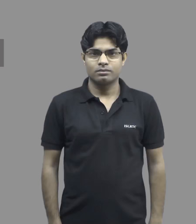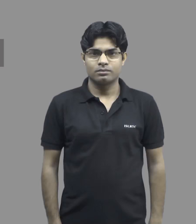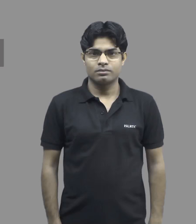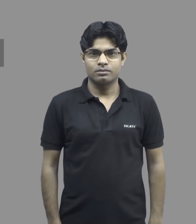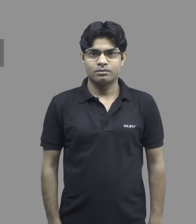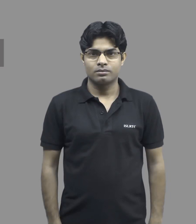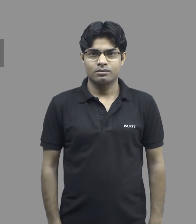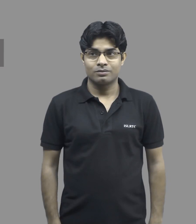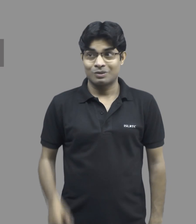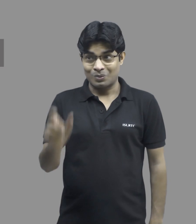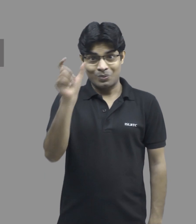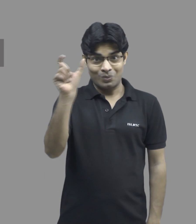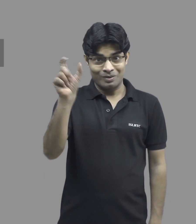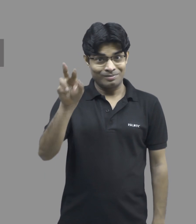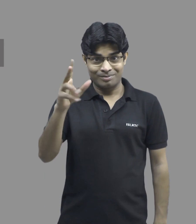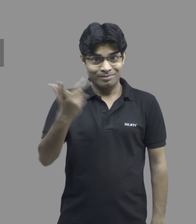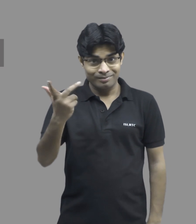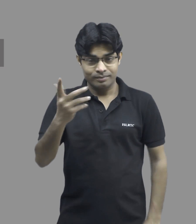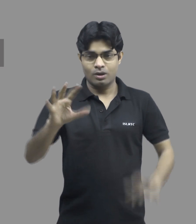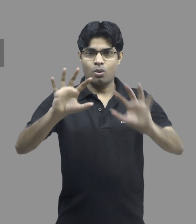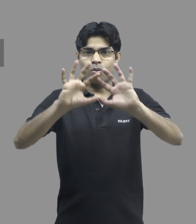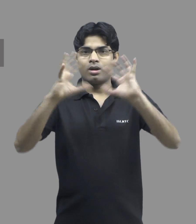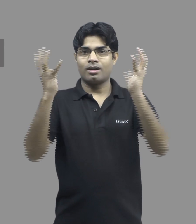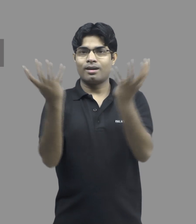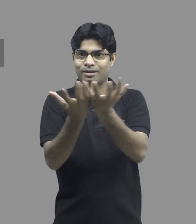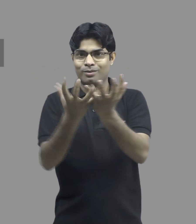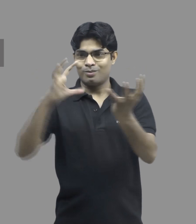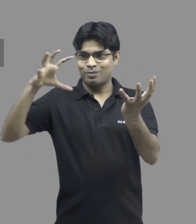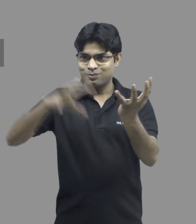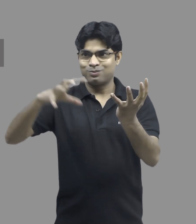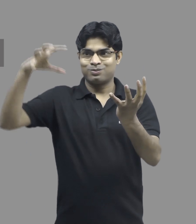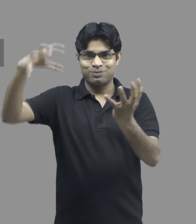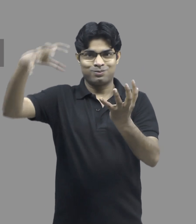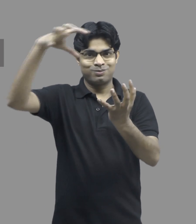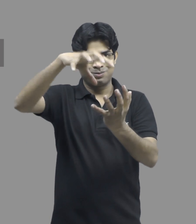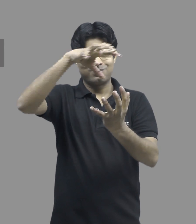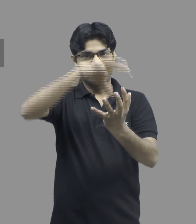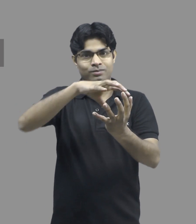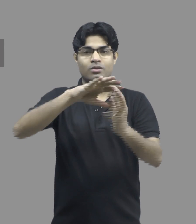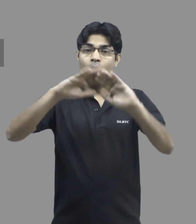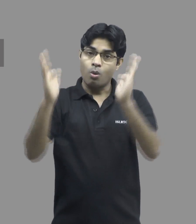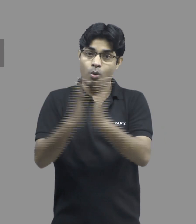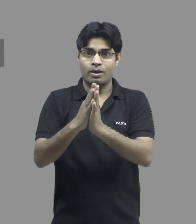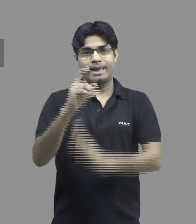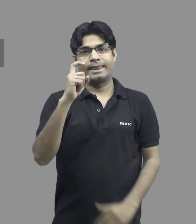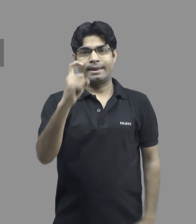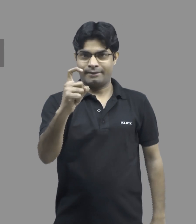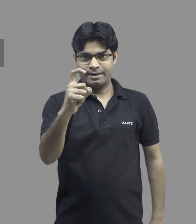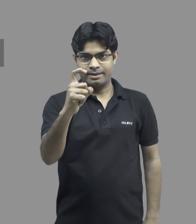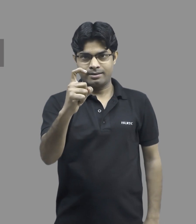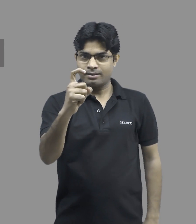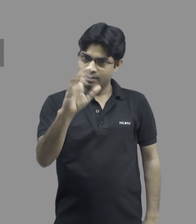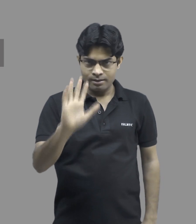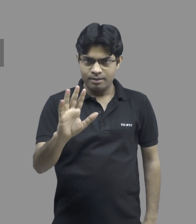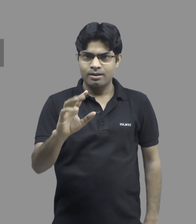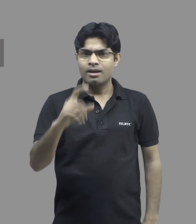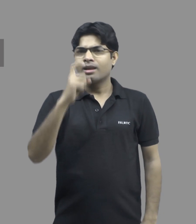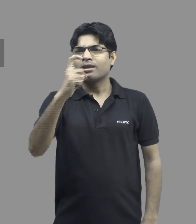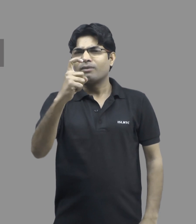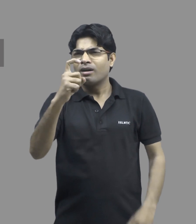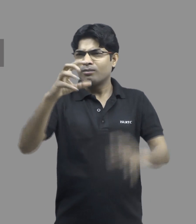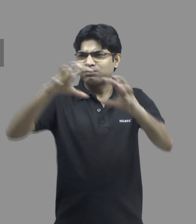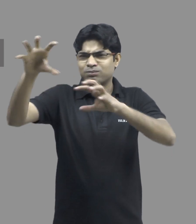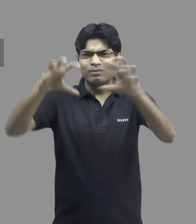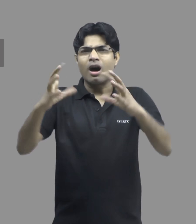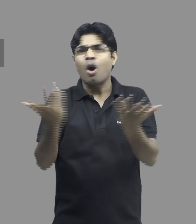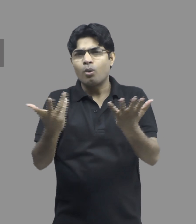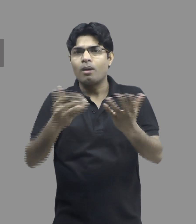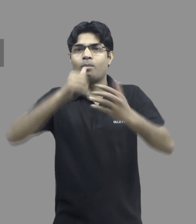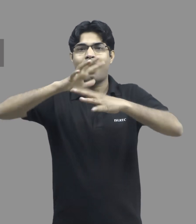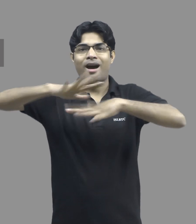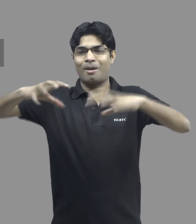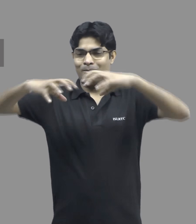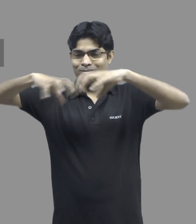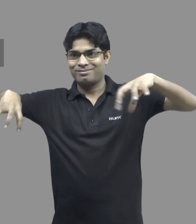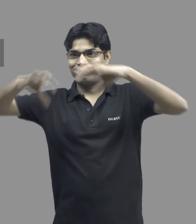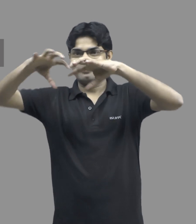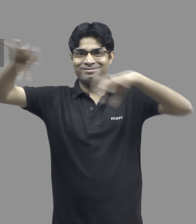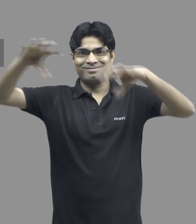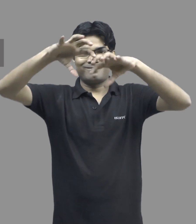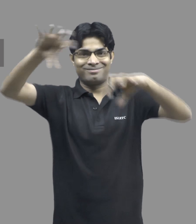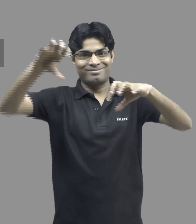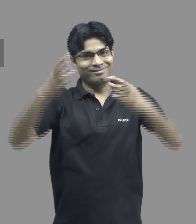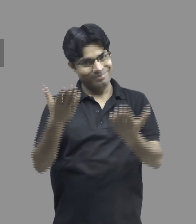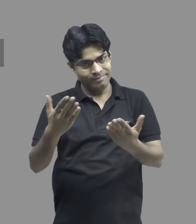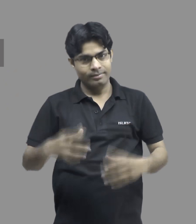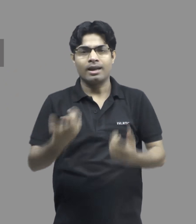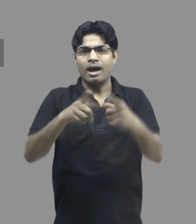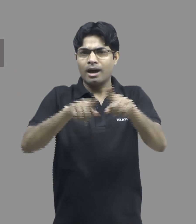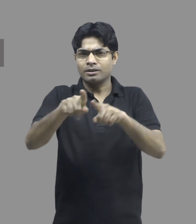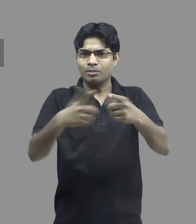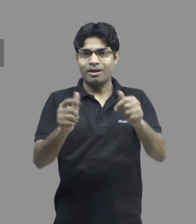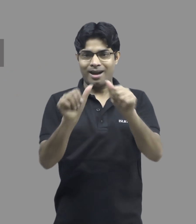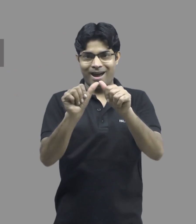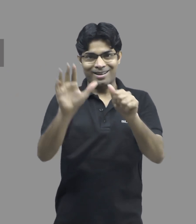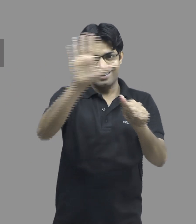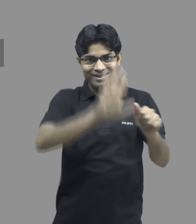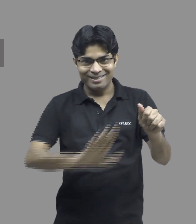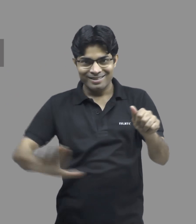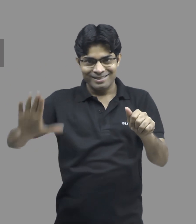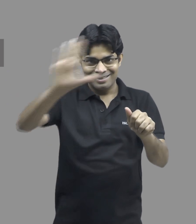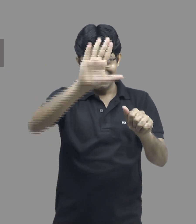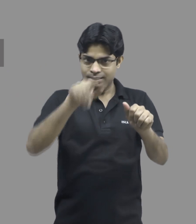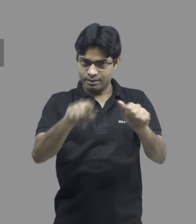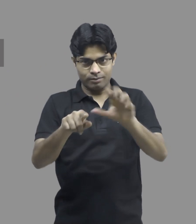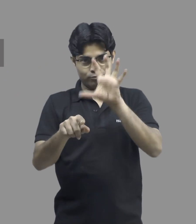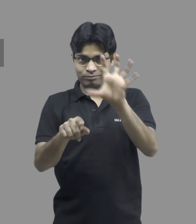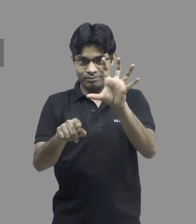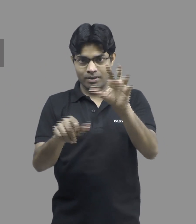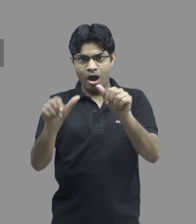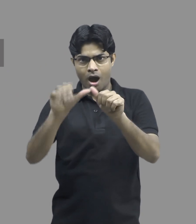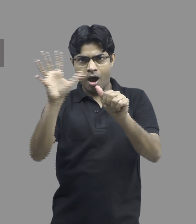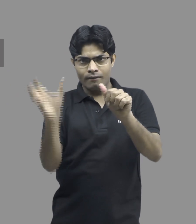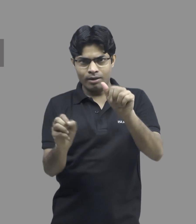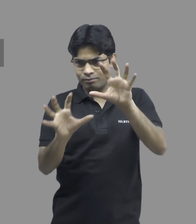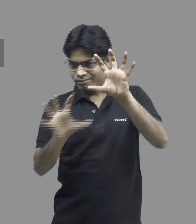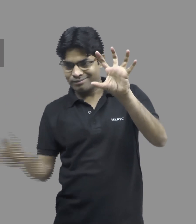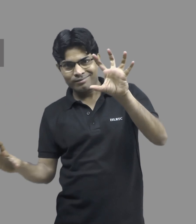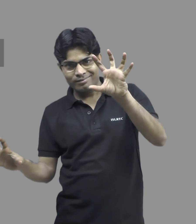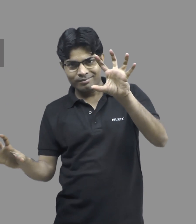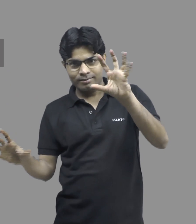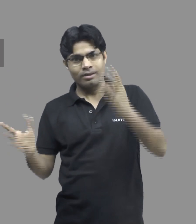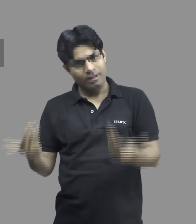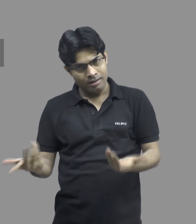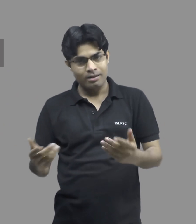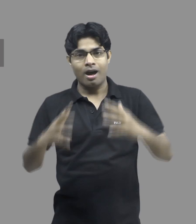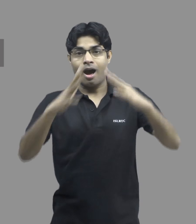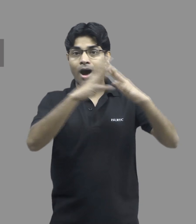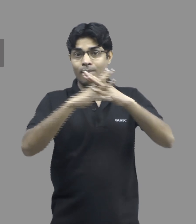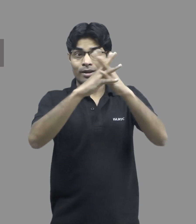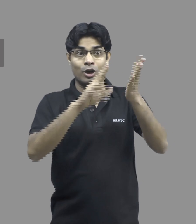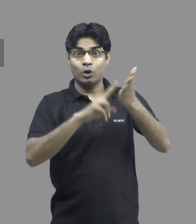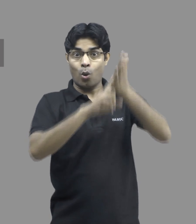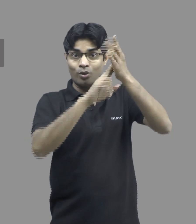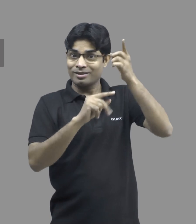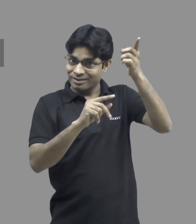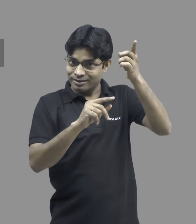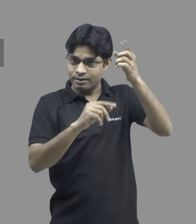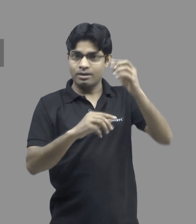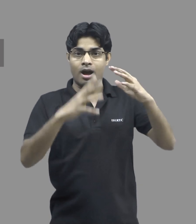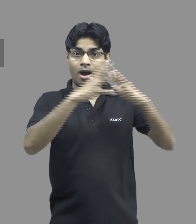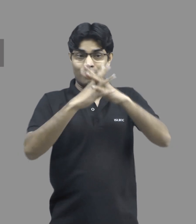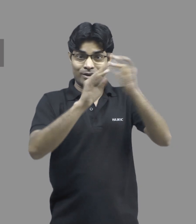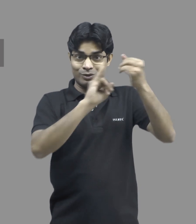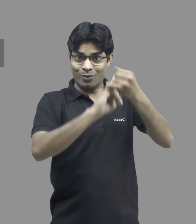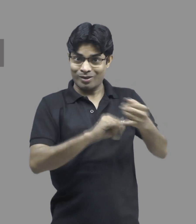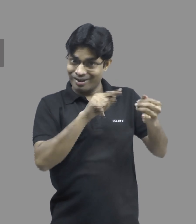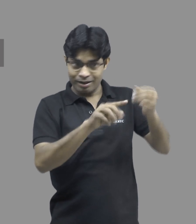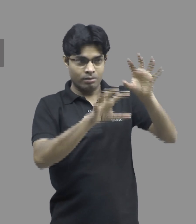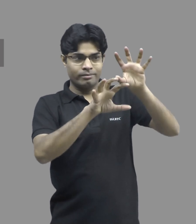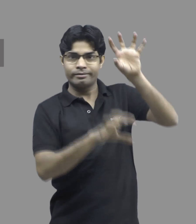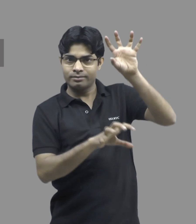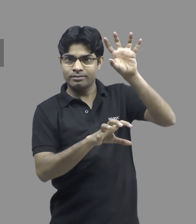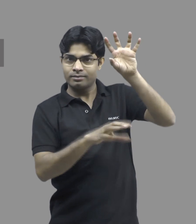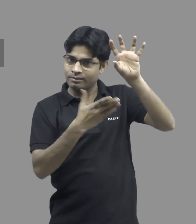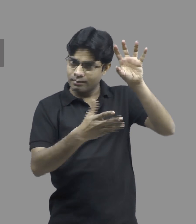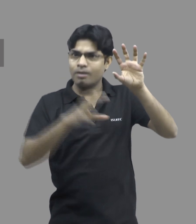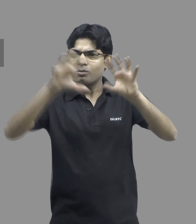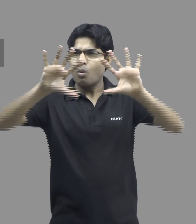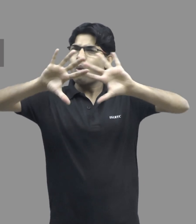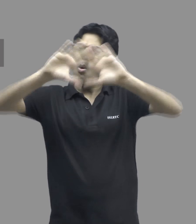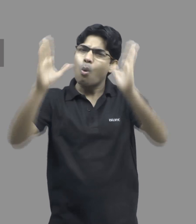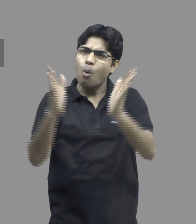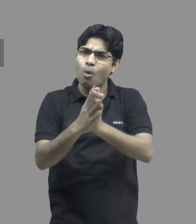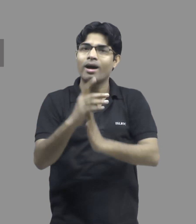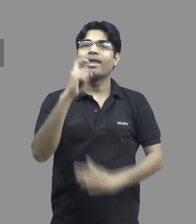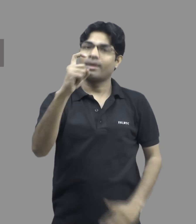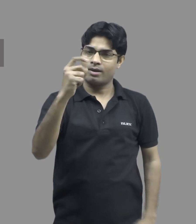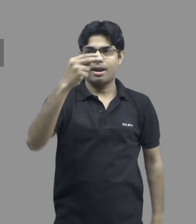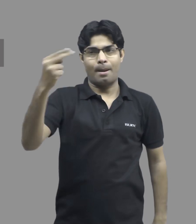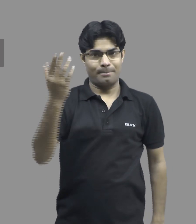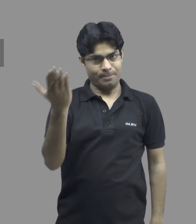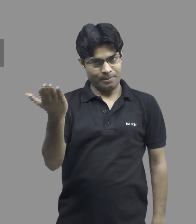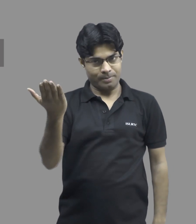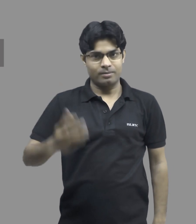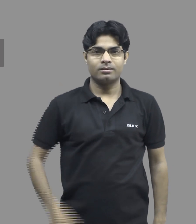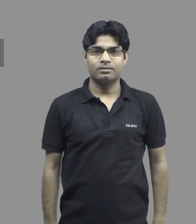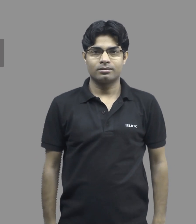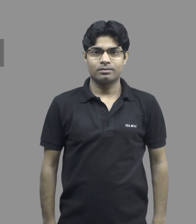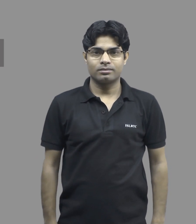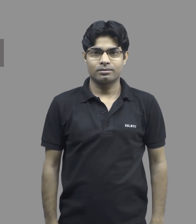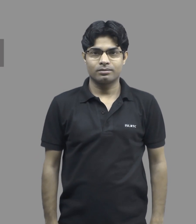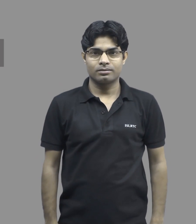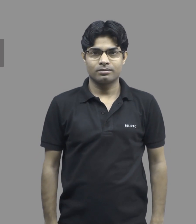Continents